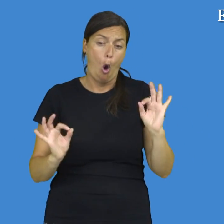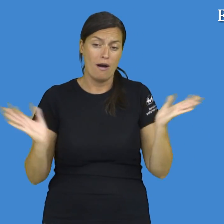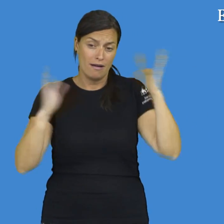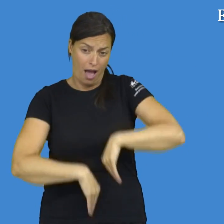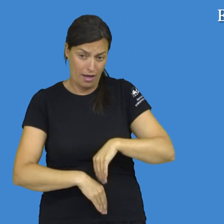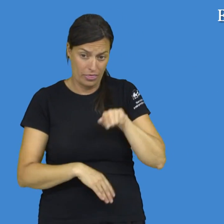haber no